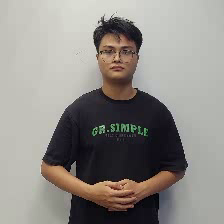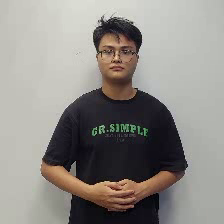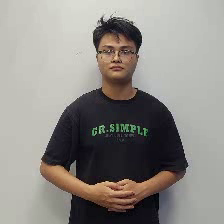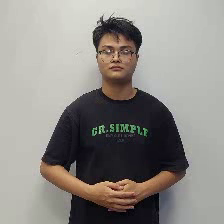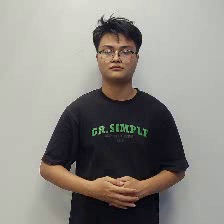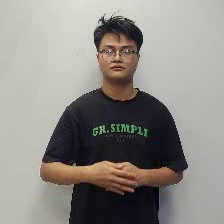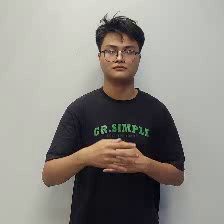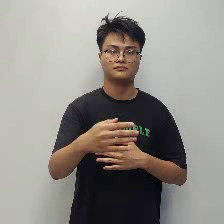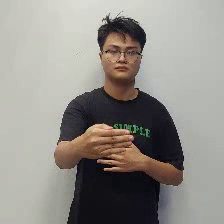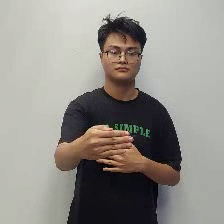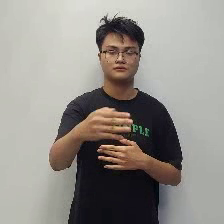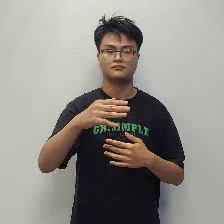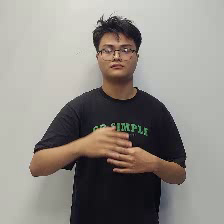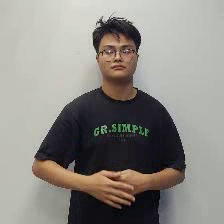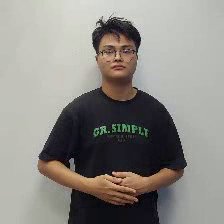Xa